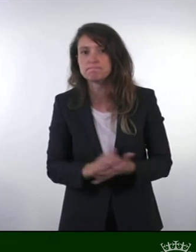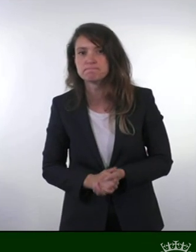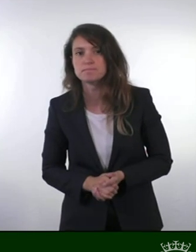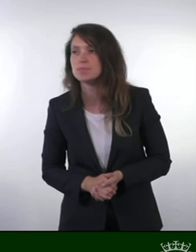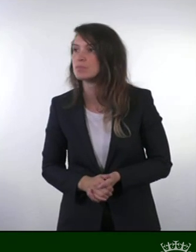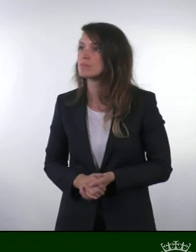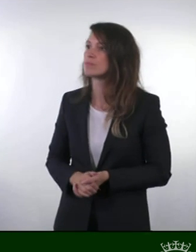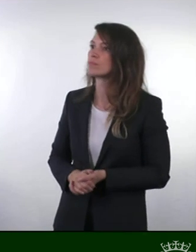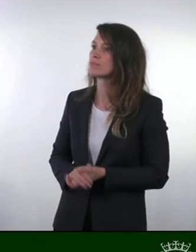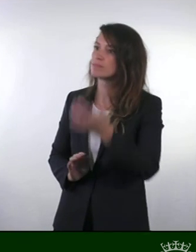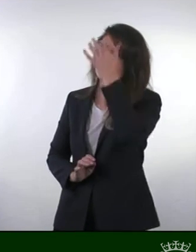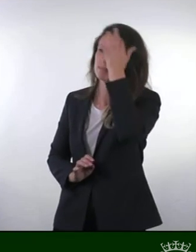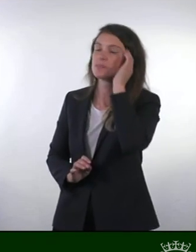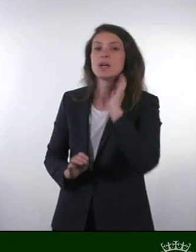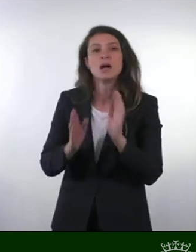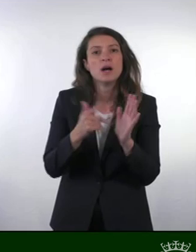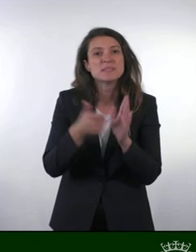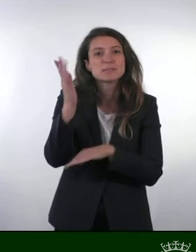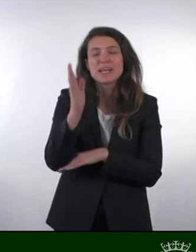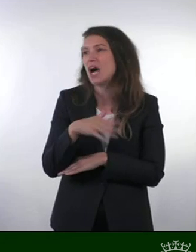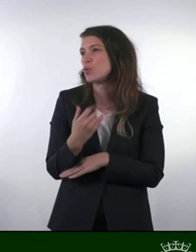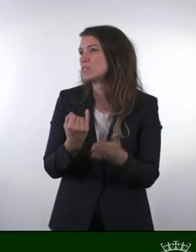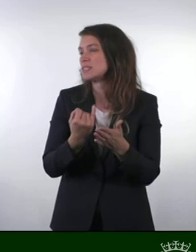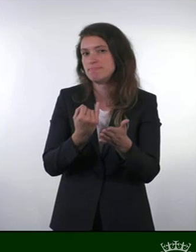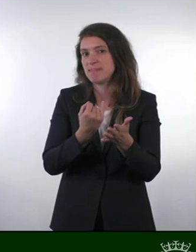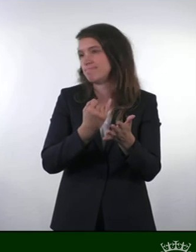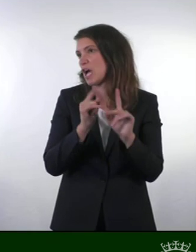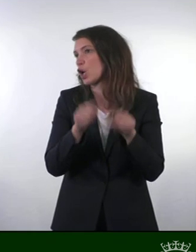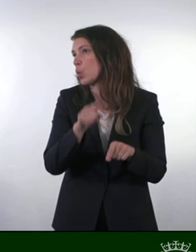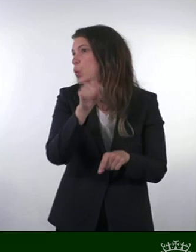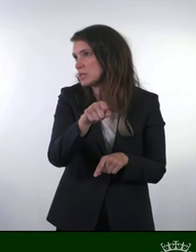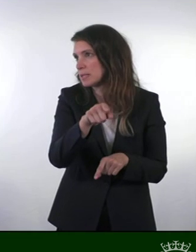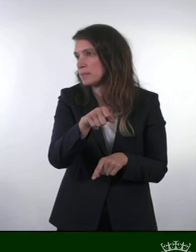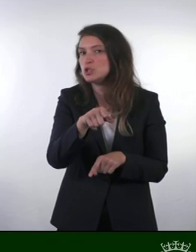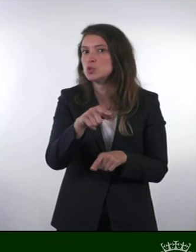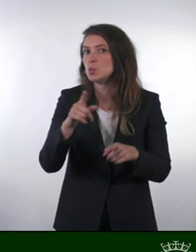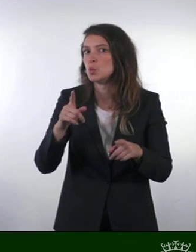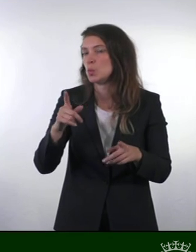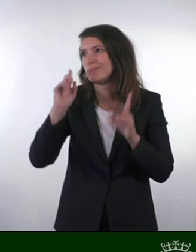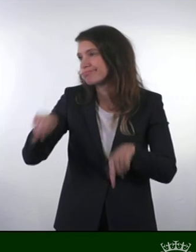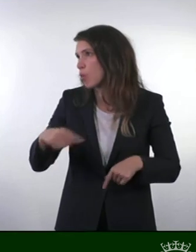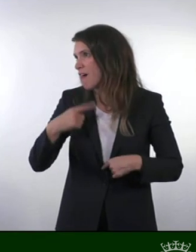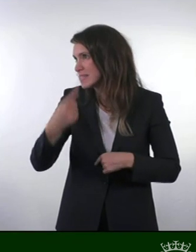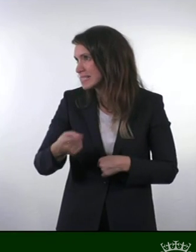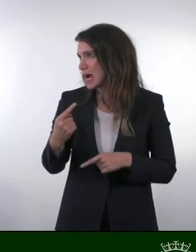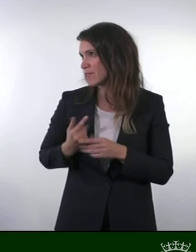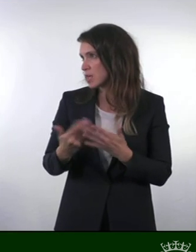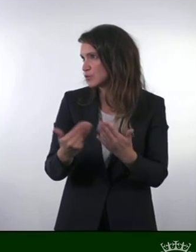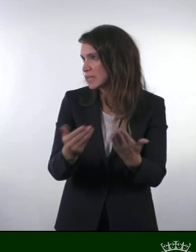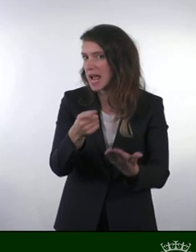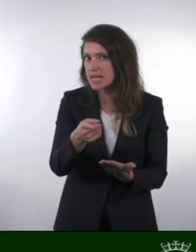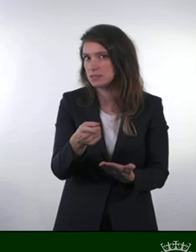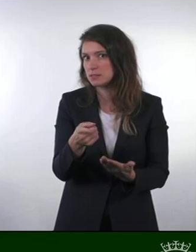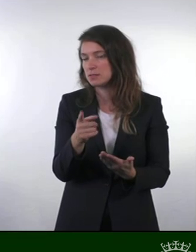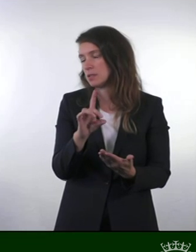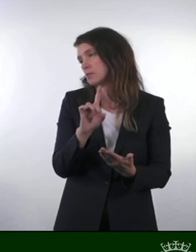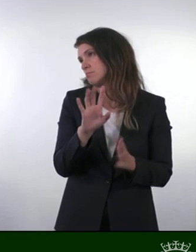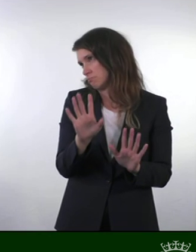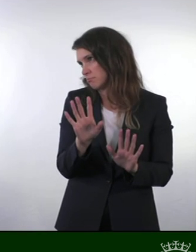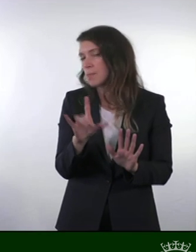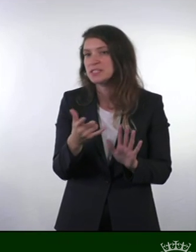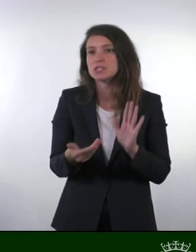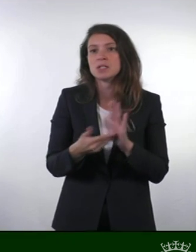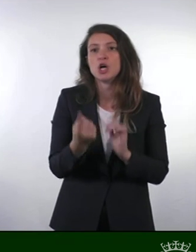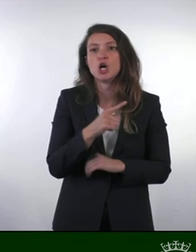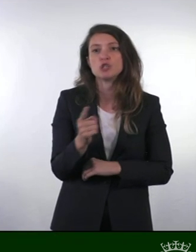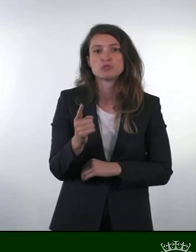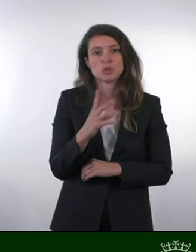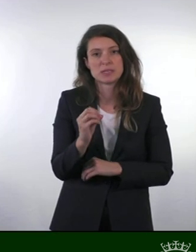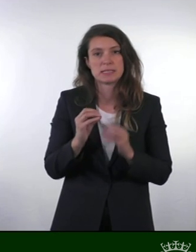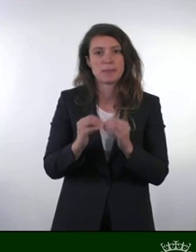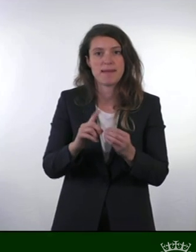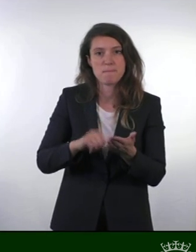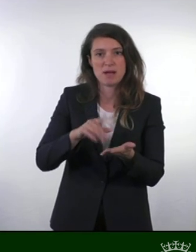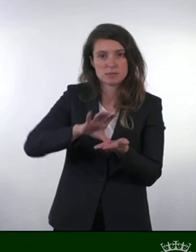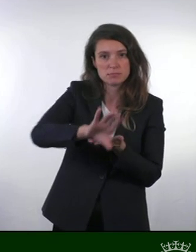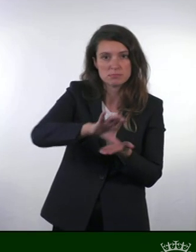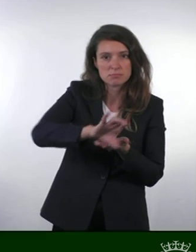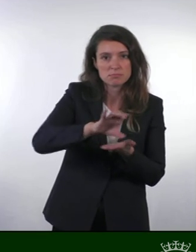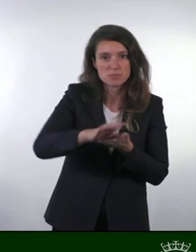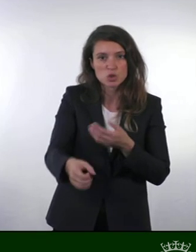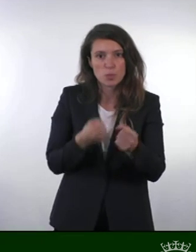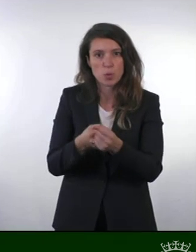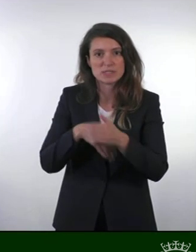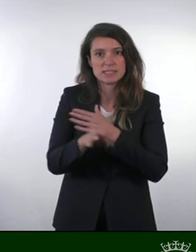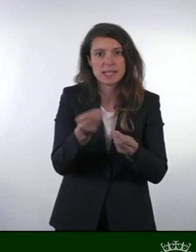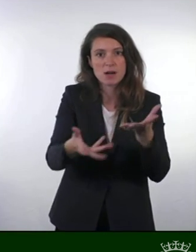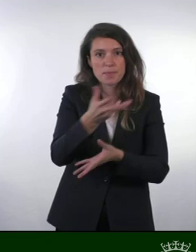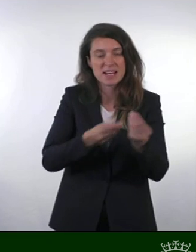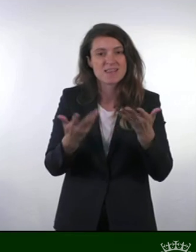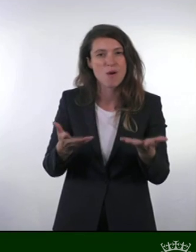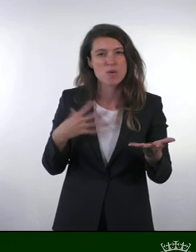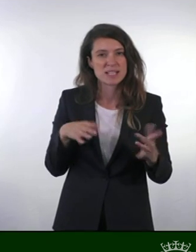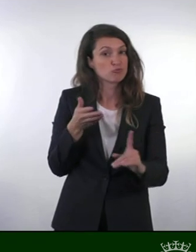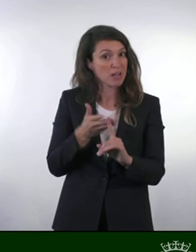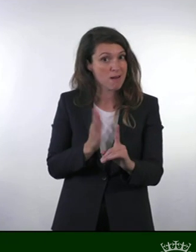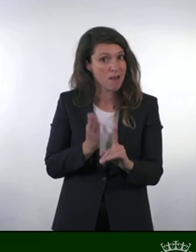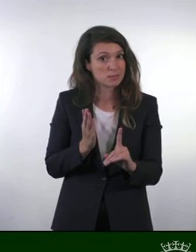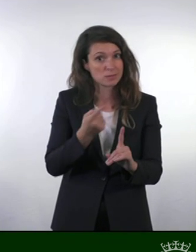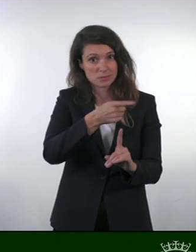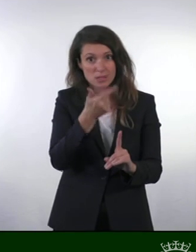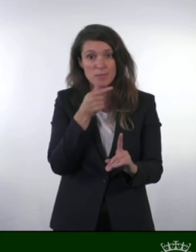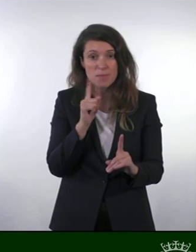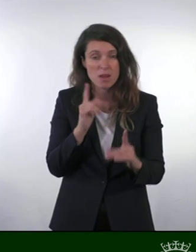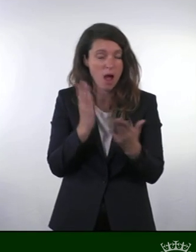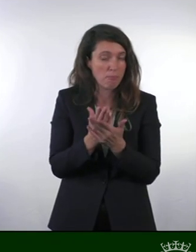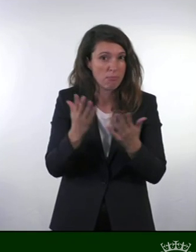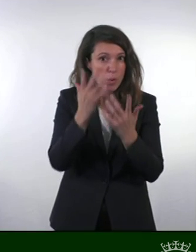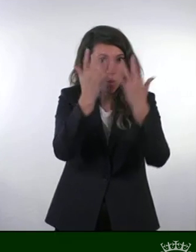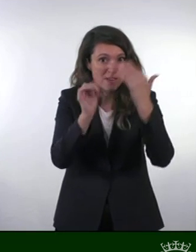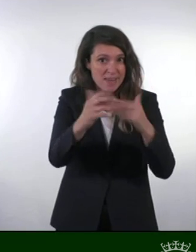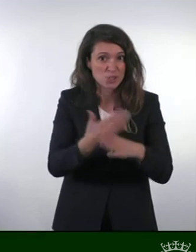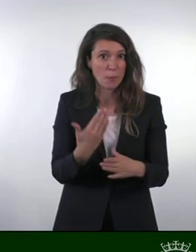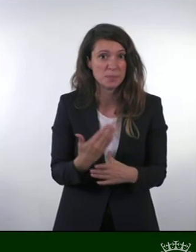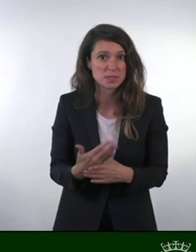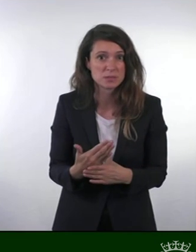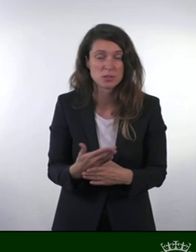I do not wish to accuse the honourable Gentleman of failing to listen to what I have been saying over the past few days, but in addition to the £120 billion of support that we have put into the economy, we have to recognise that people now are, as he says, worried about their jobs.